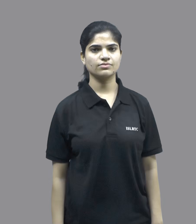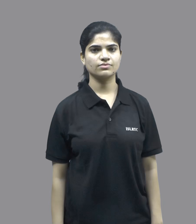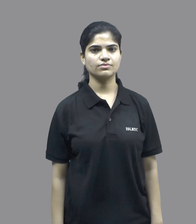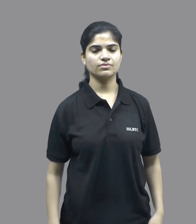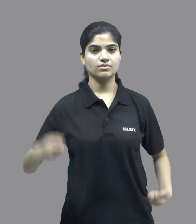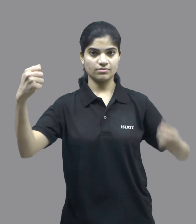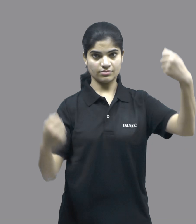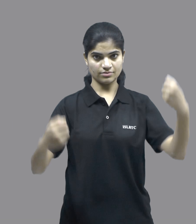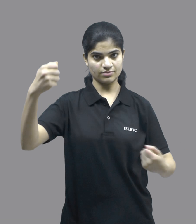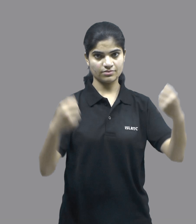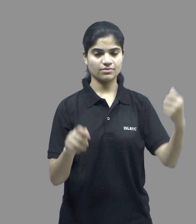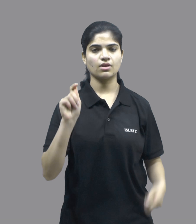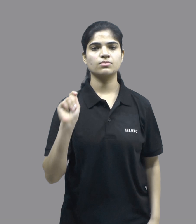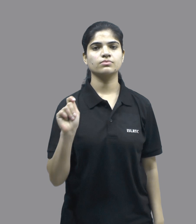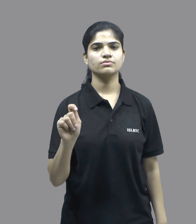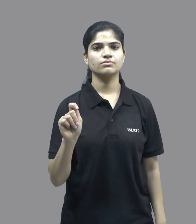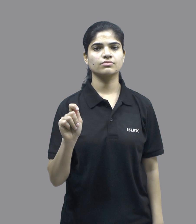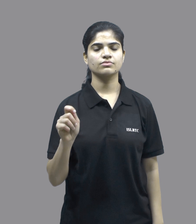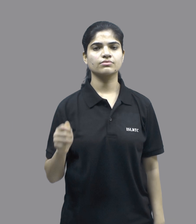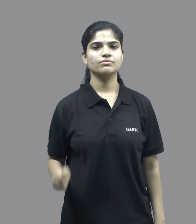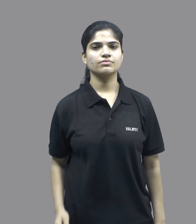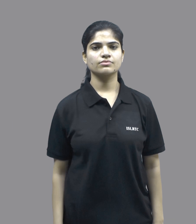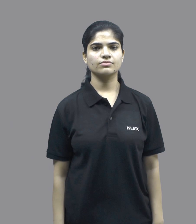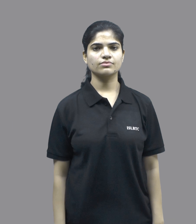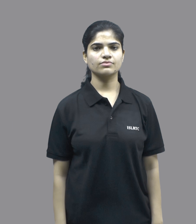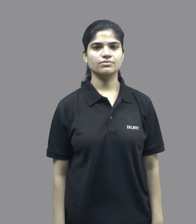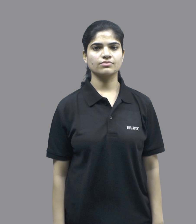Driver